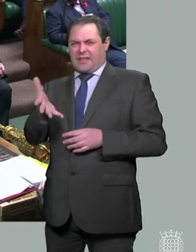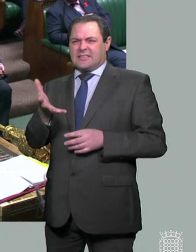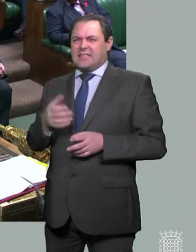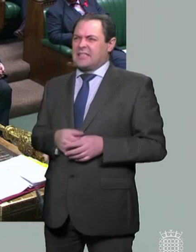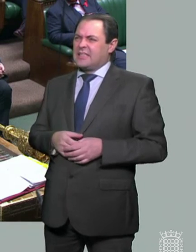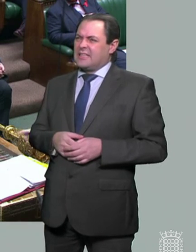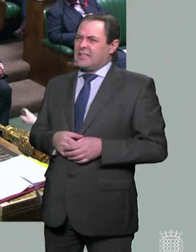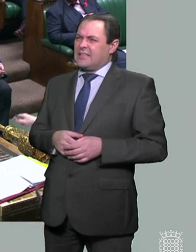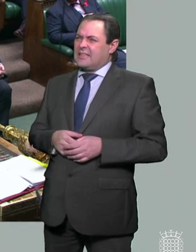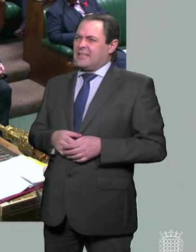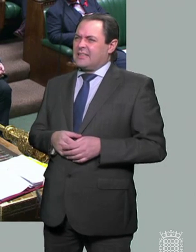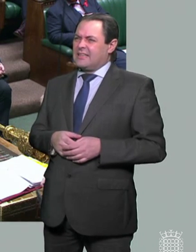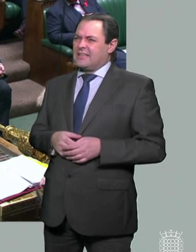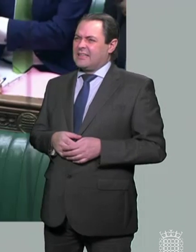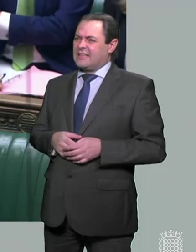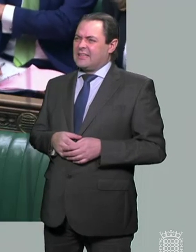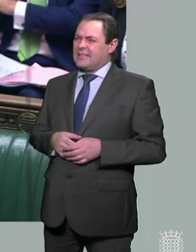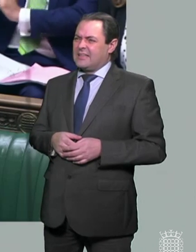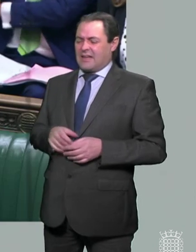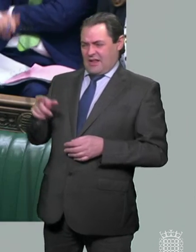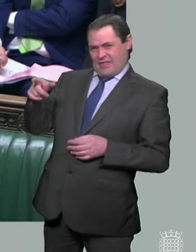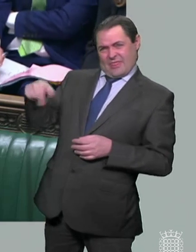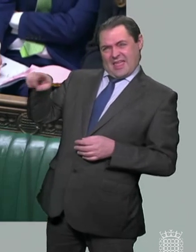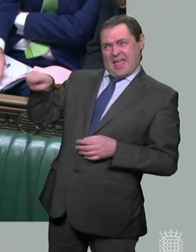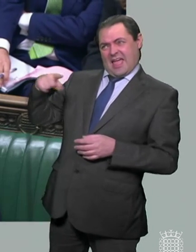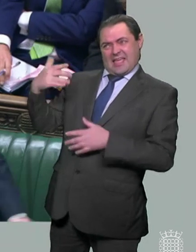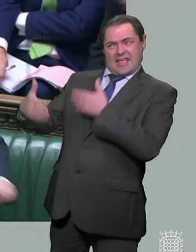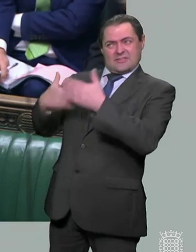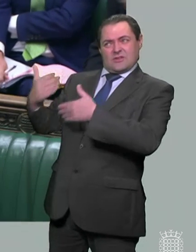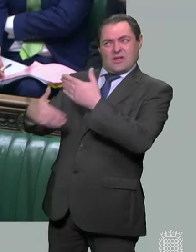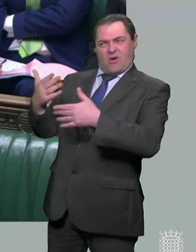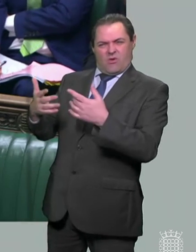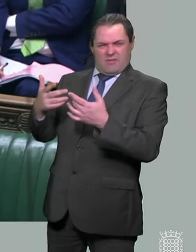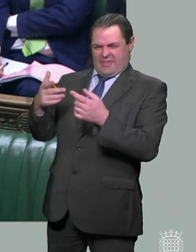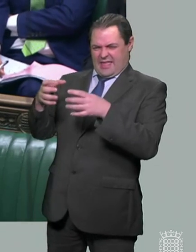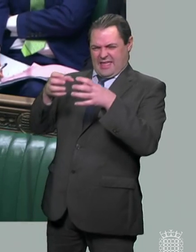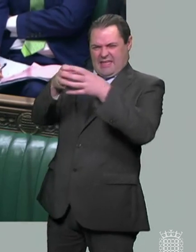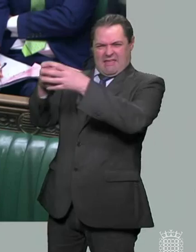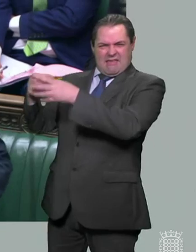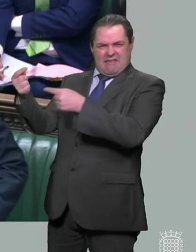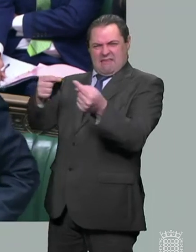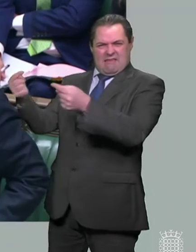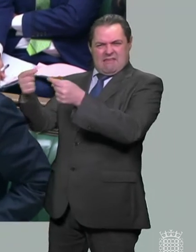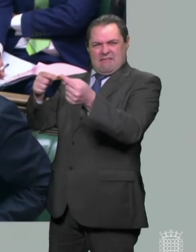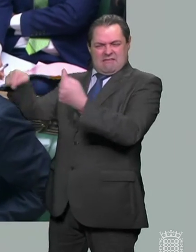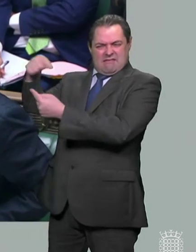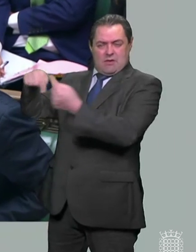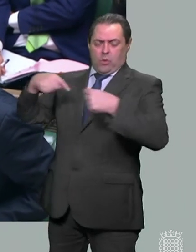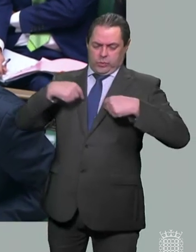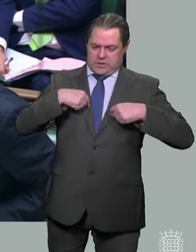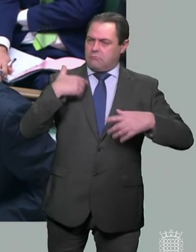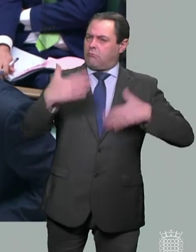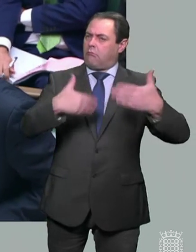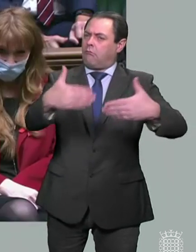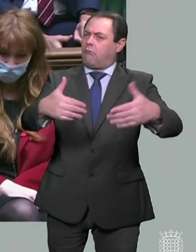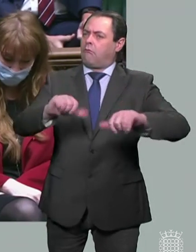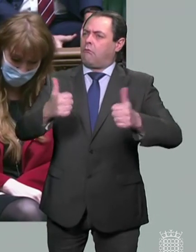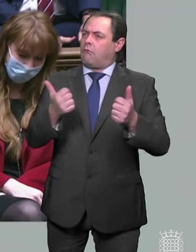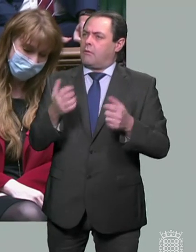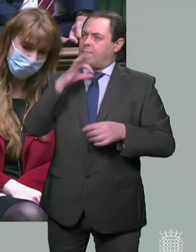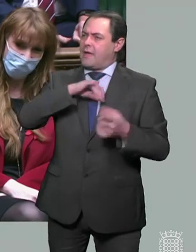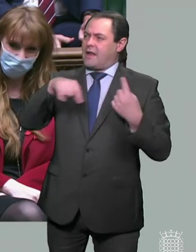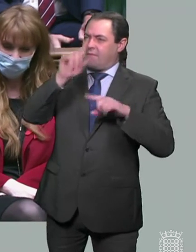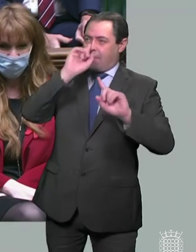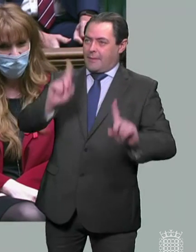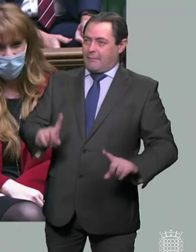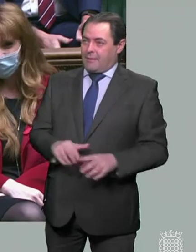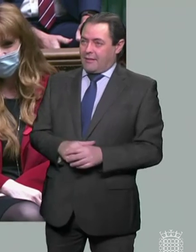They are getting on with factional infighting; we are delivering for the people of this country.